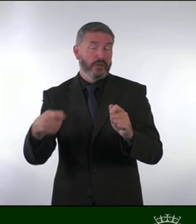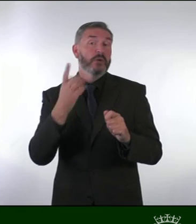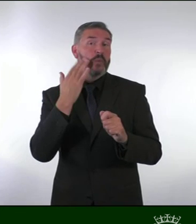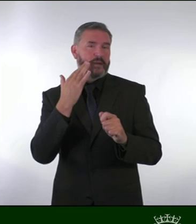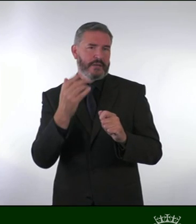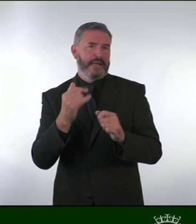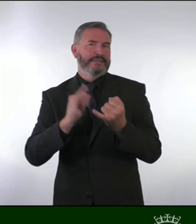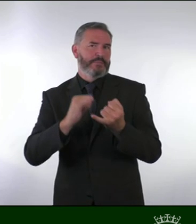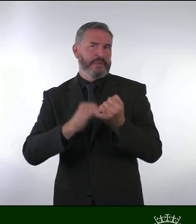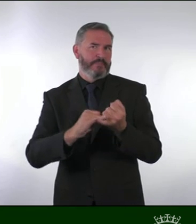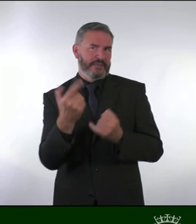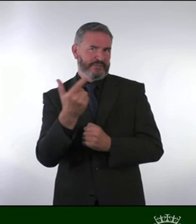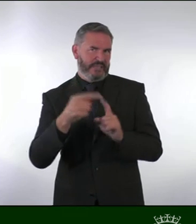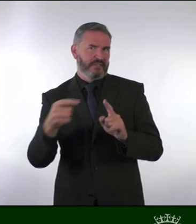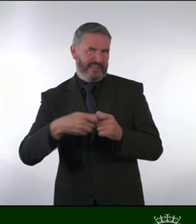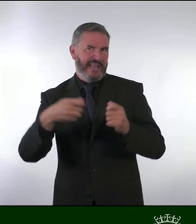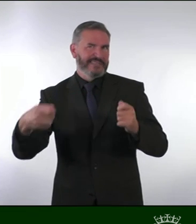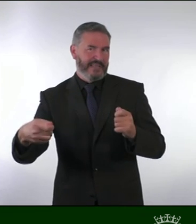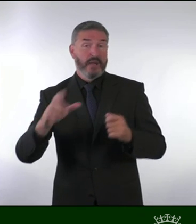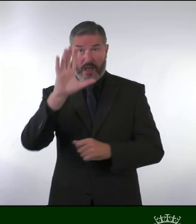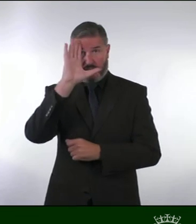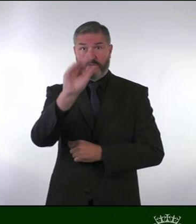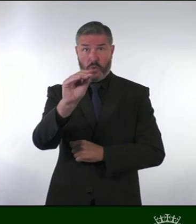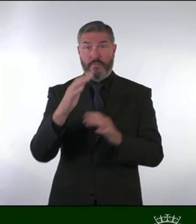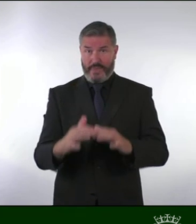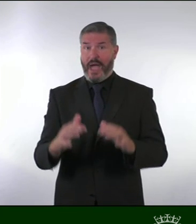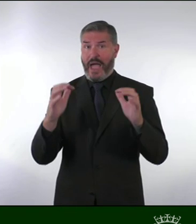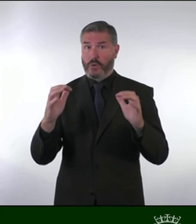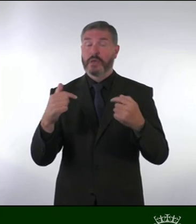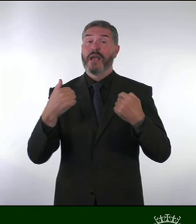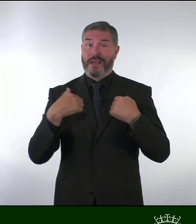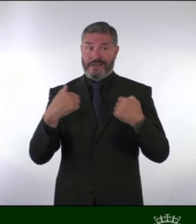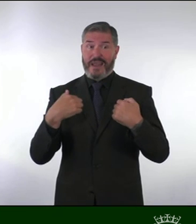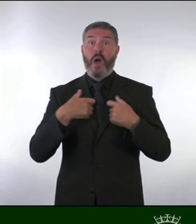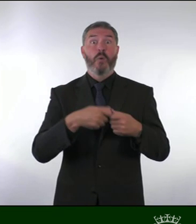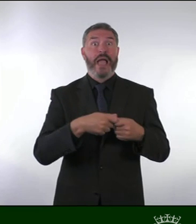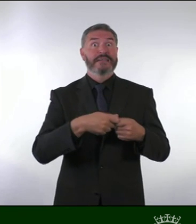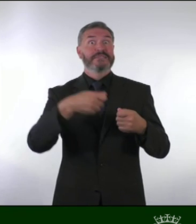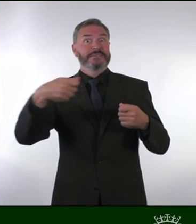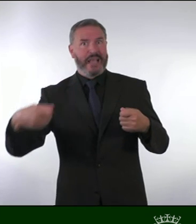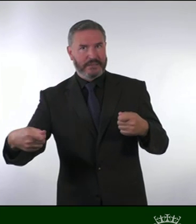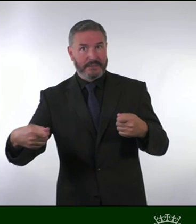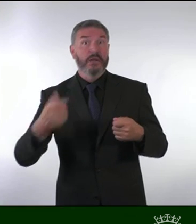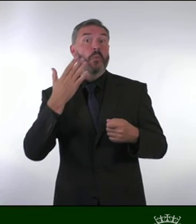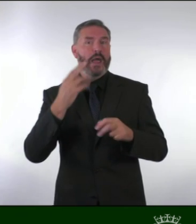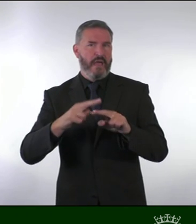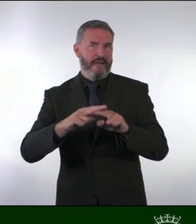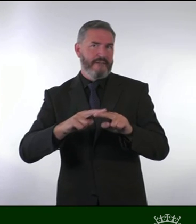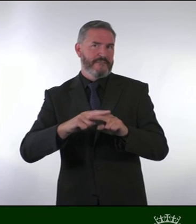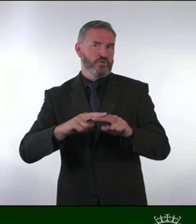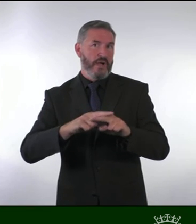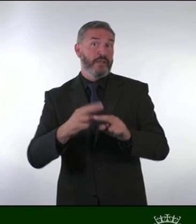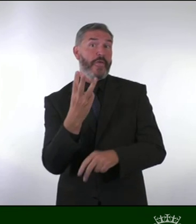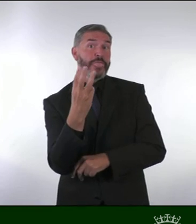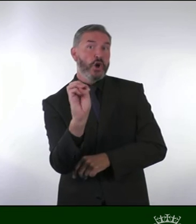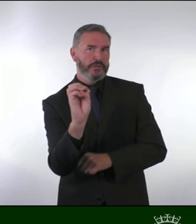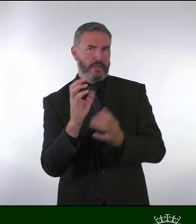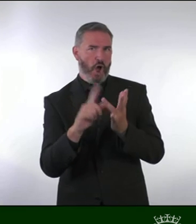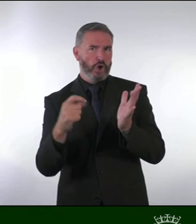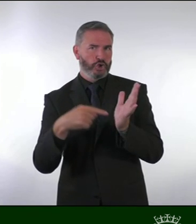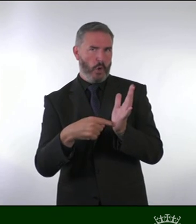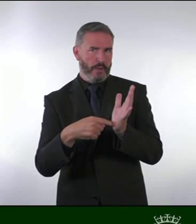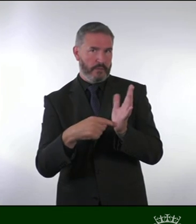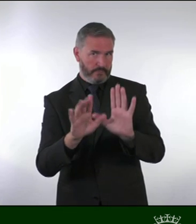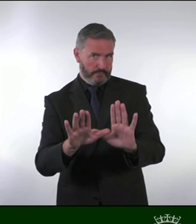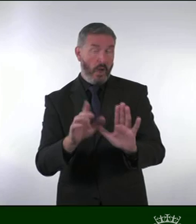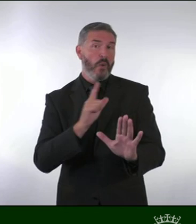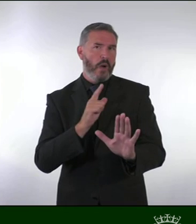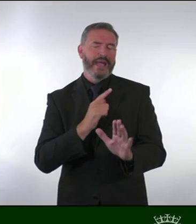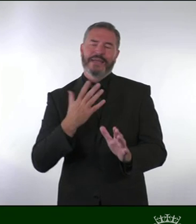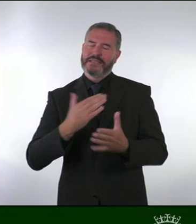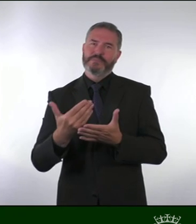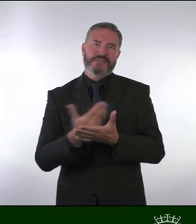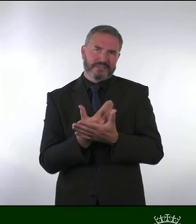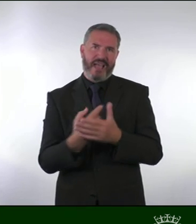I simply ask: will the Prime Minister take our recommendations seriously, with a view to acting on them when we come back in September?